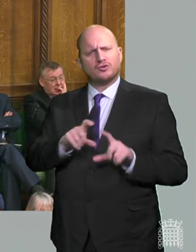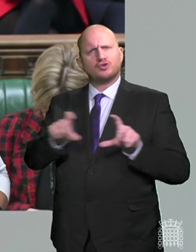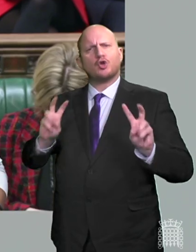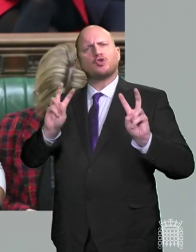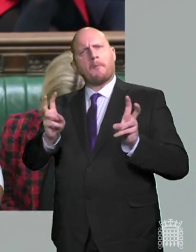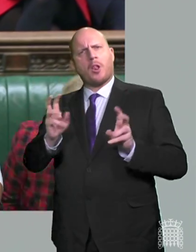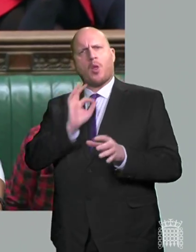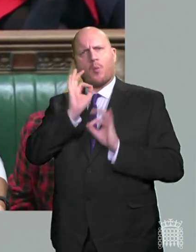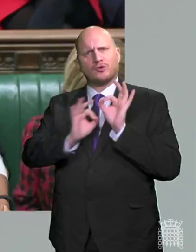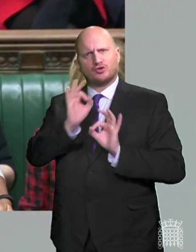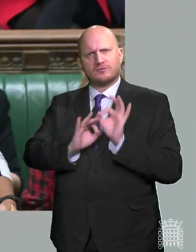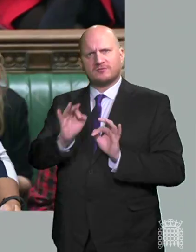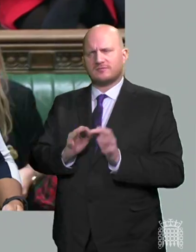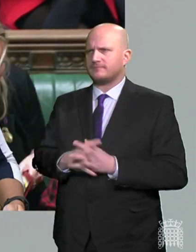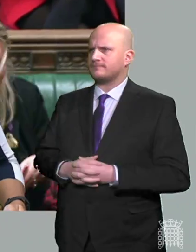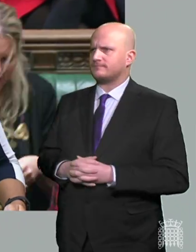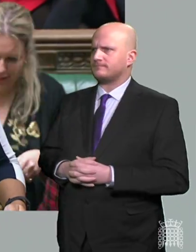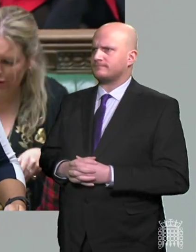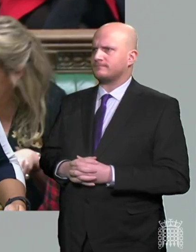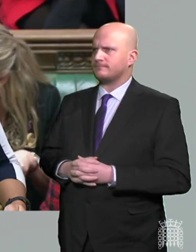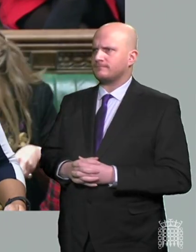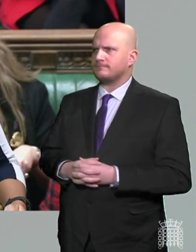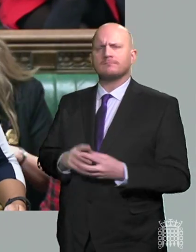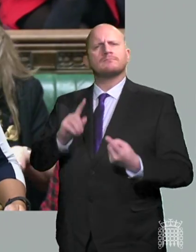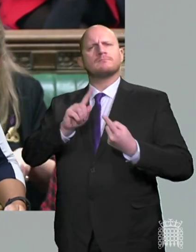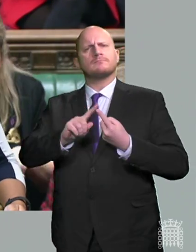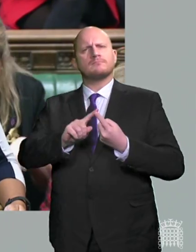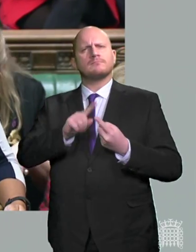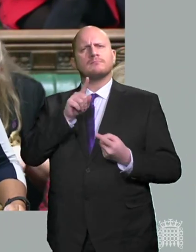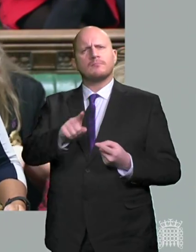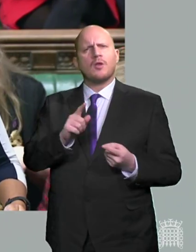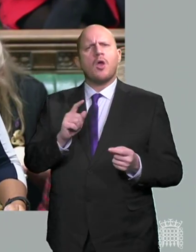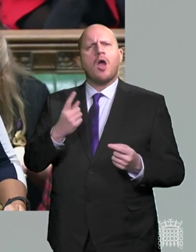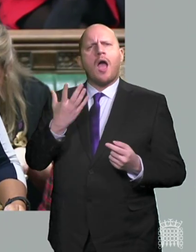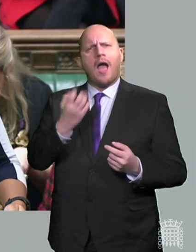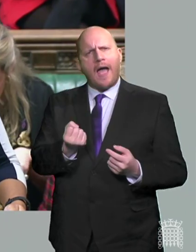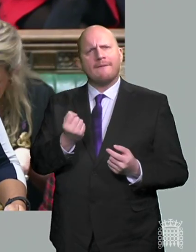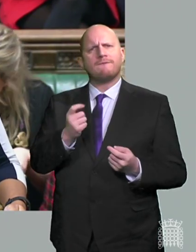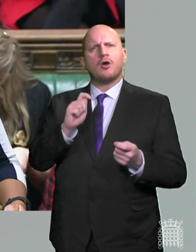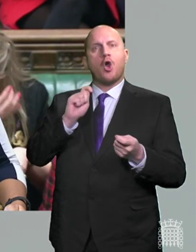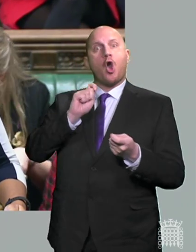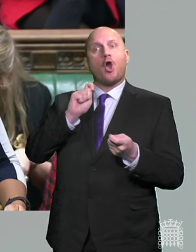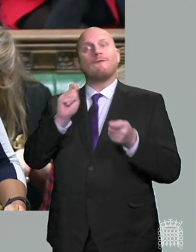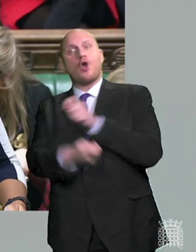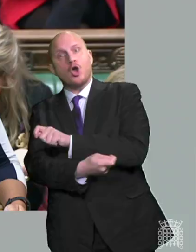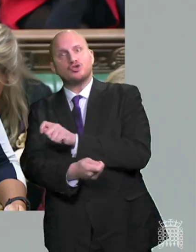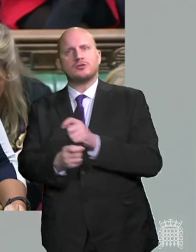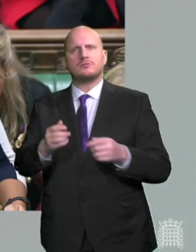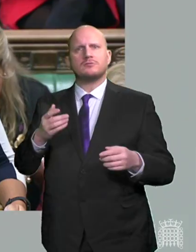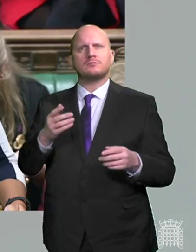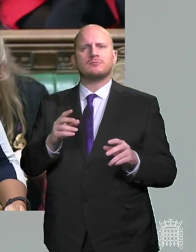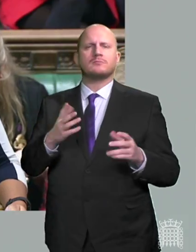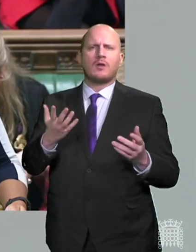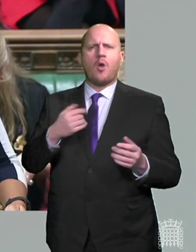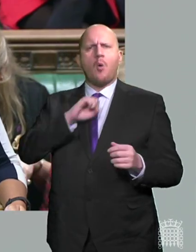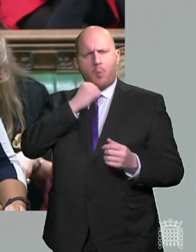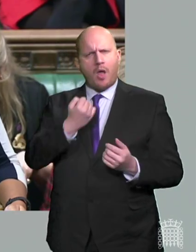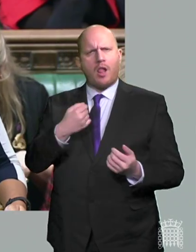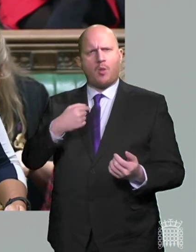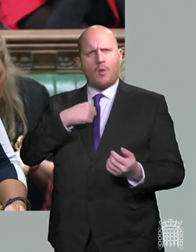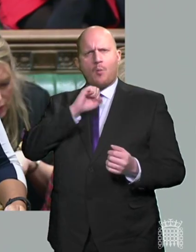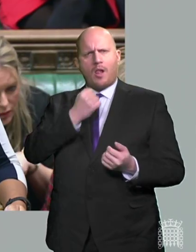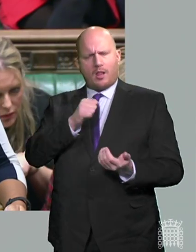The Government will publish a draft Bill setting out our approach to banning conversion practices, which will go for pre-legislative scrutiny in this parliamentary Session.